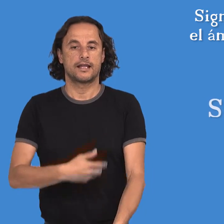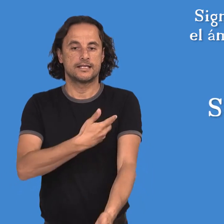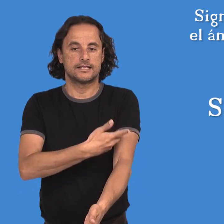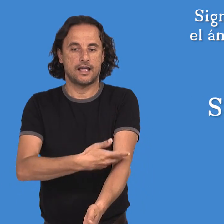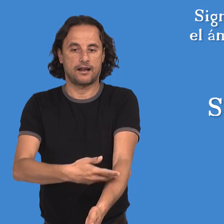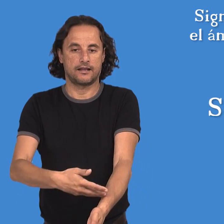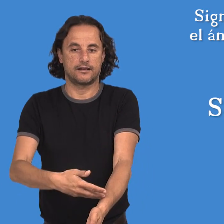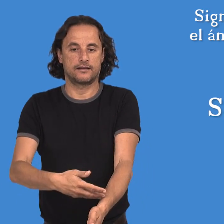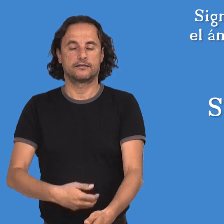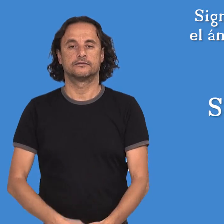sangre